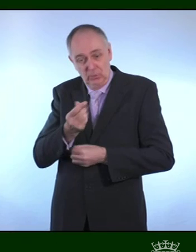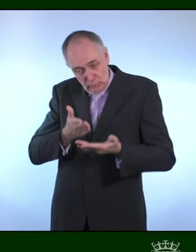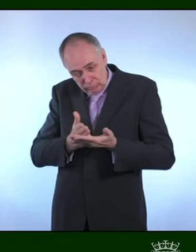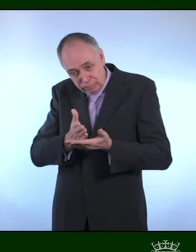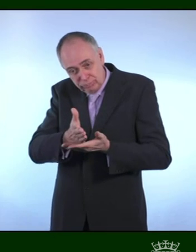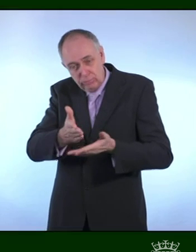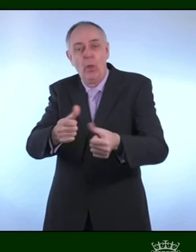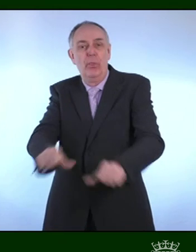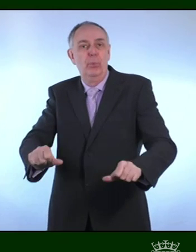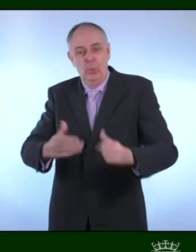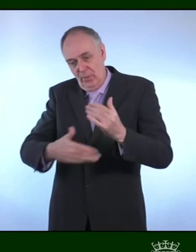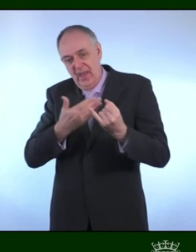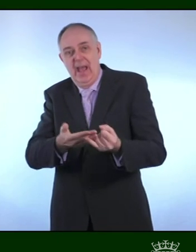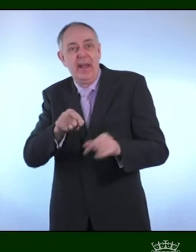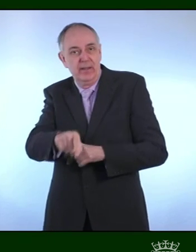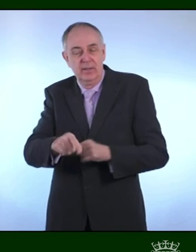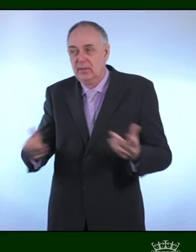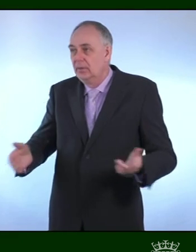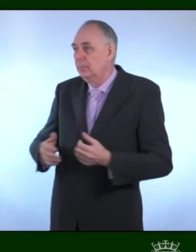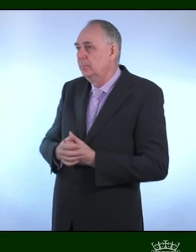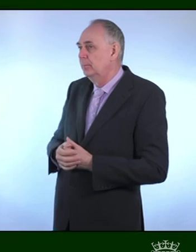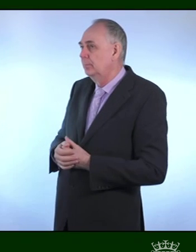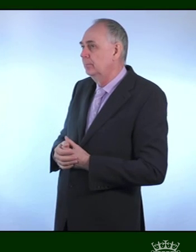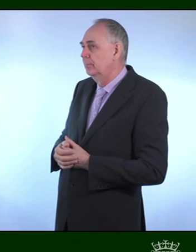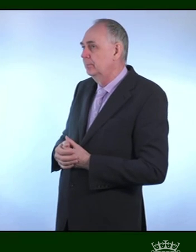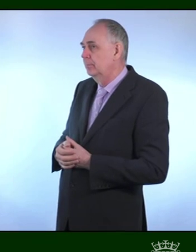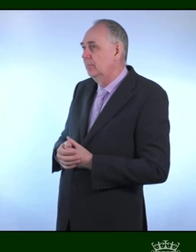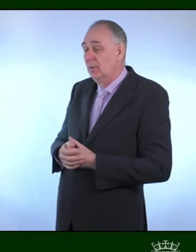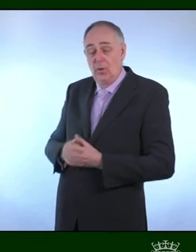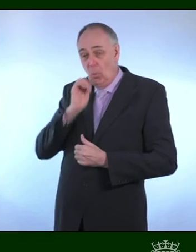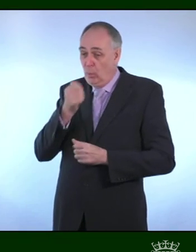We will do whatever it takes to get our country through this together.